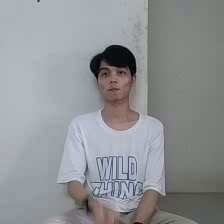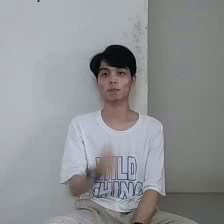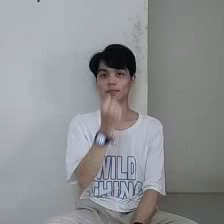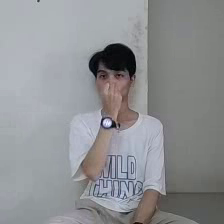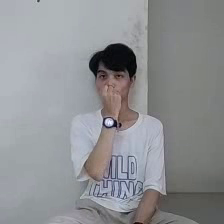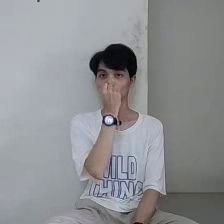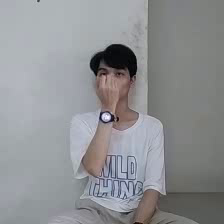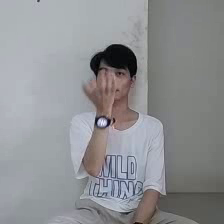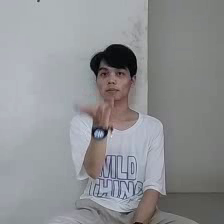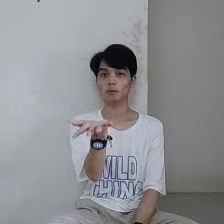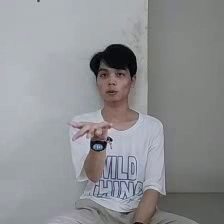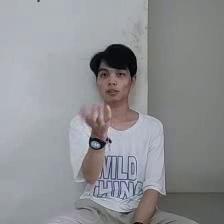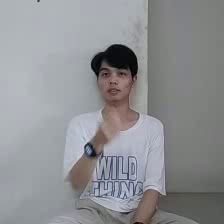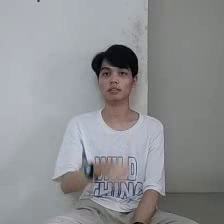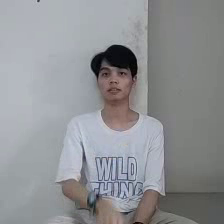Cảm ơn